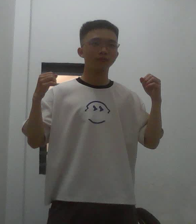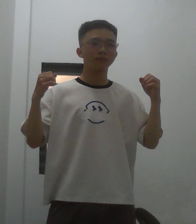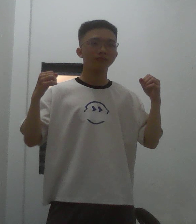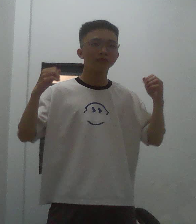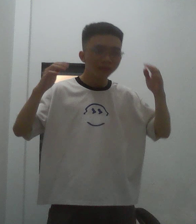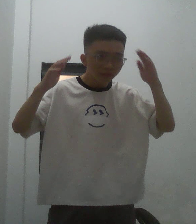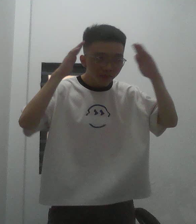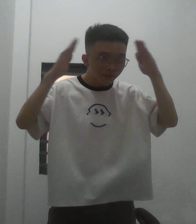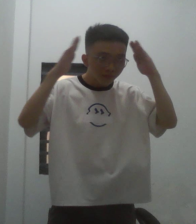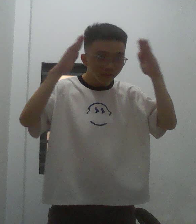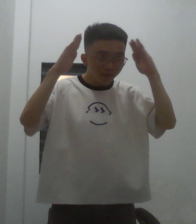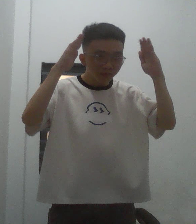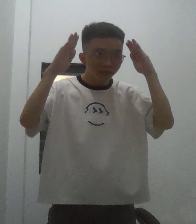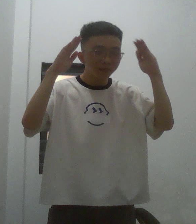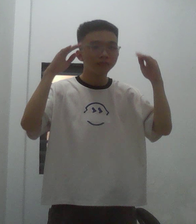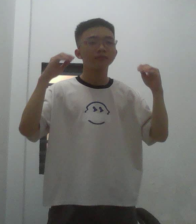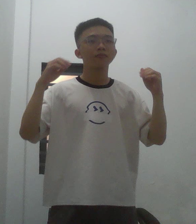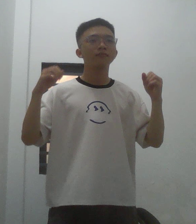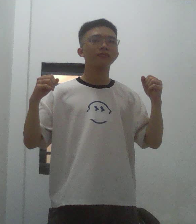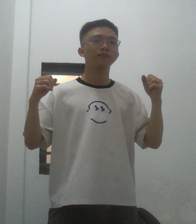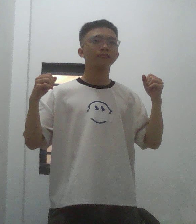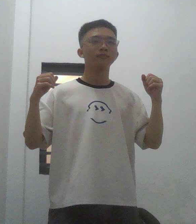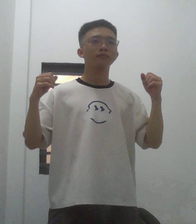xin chao